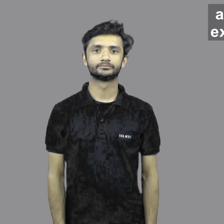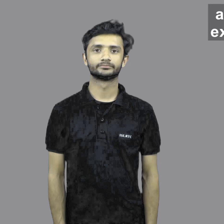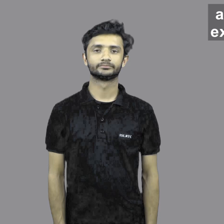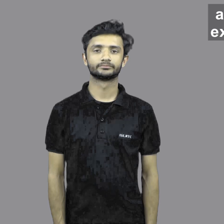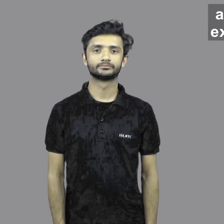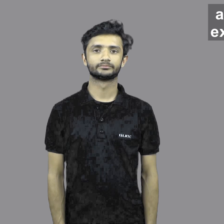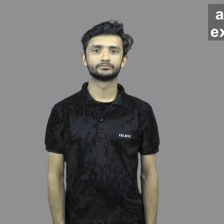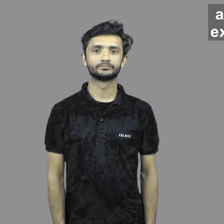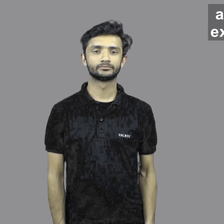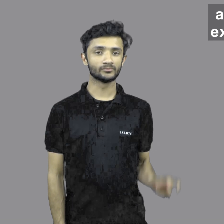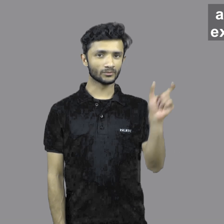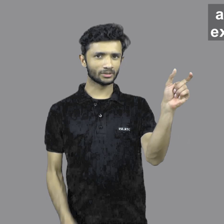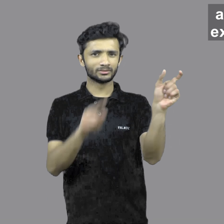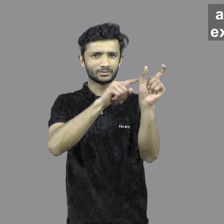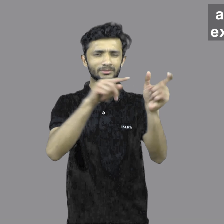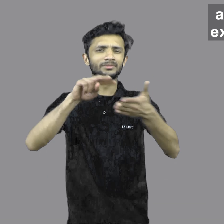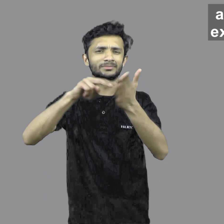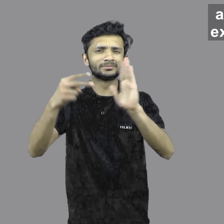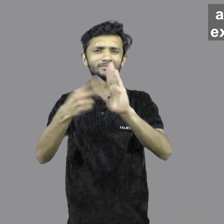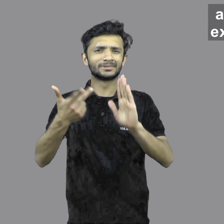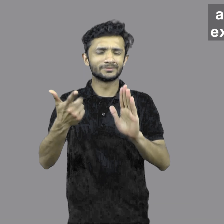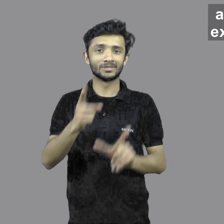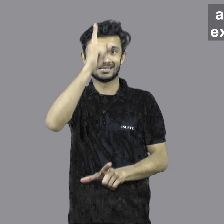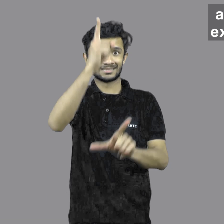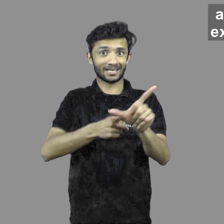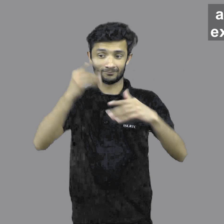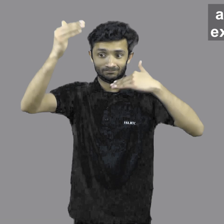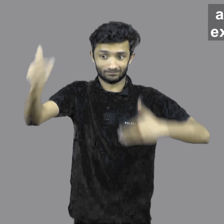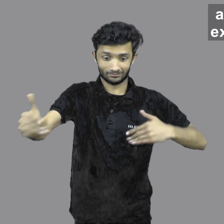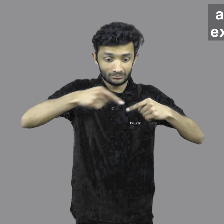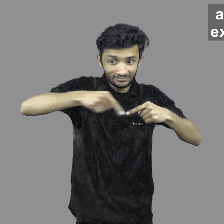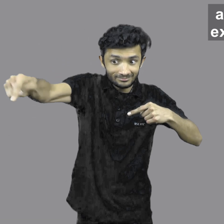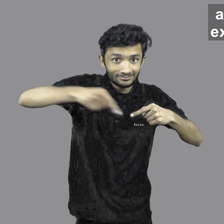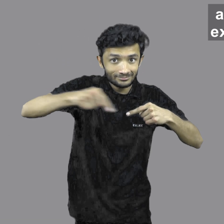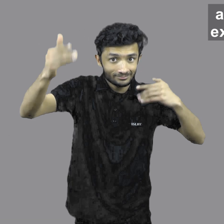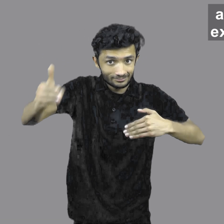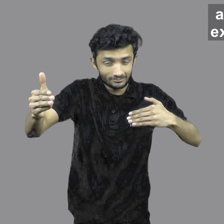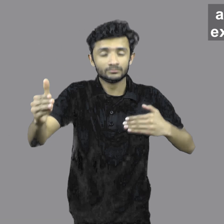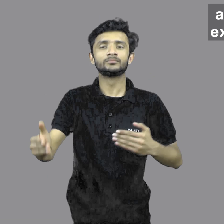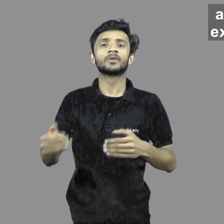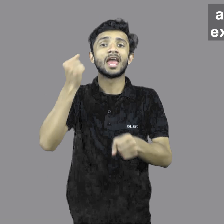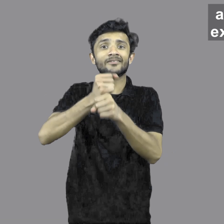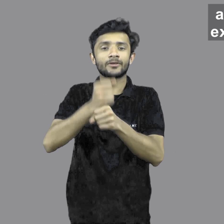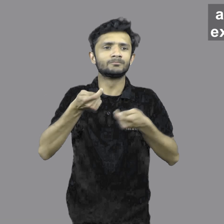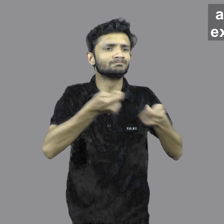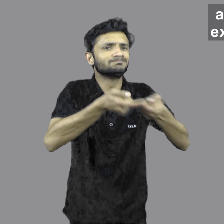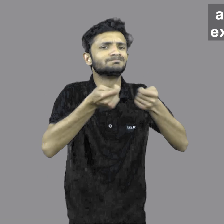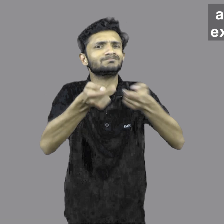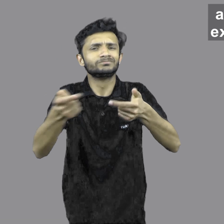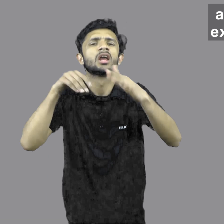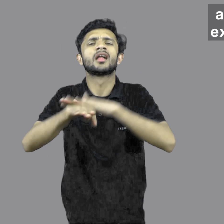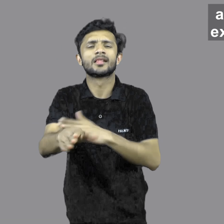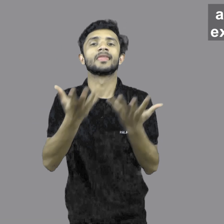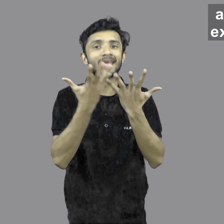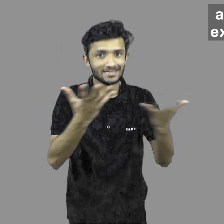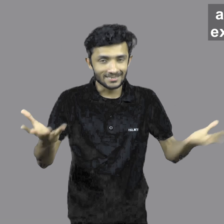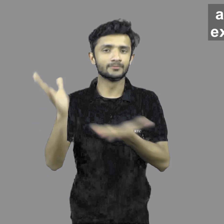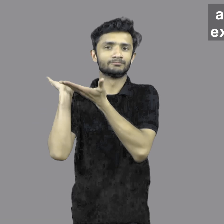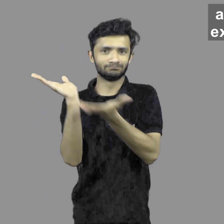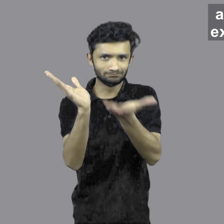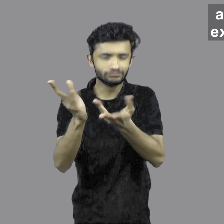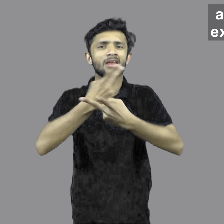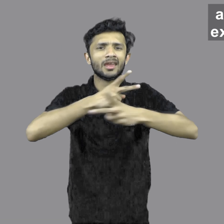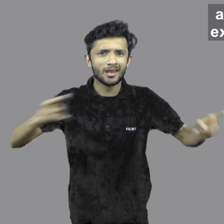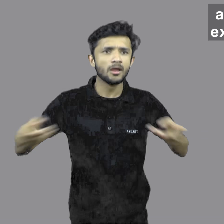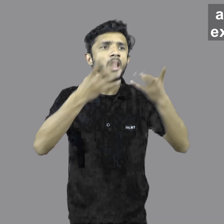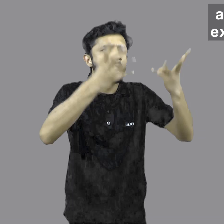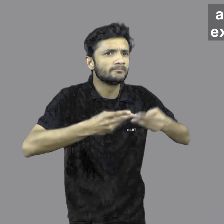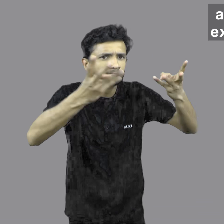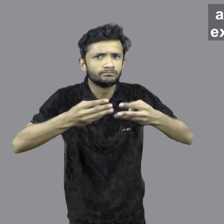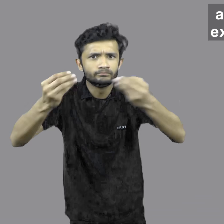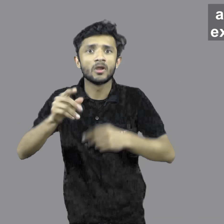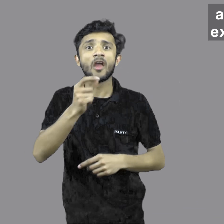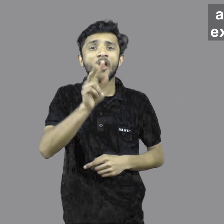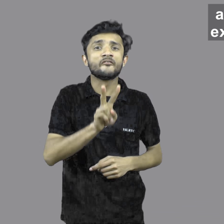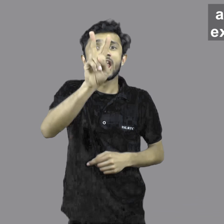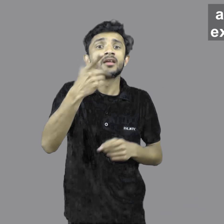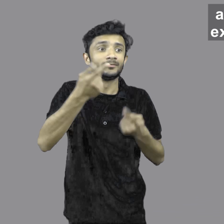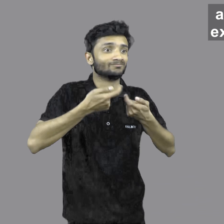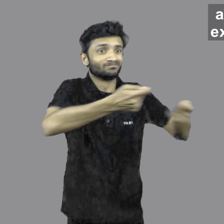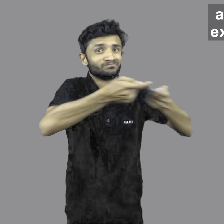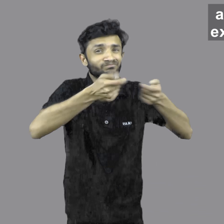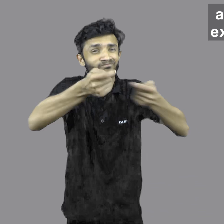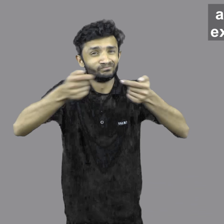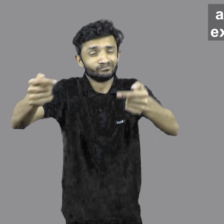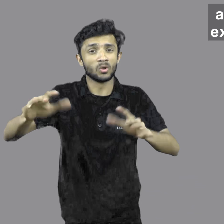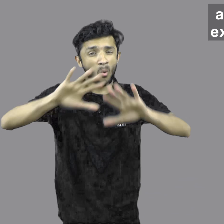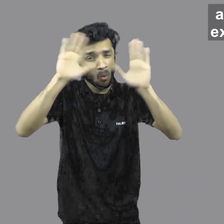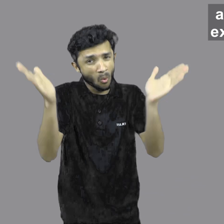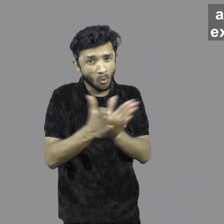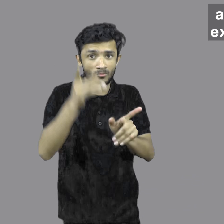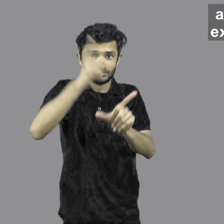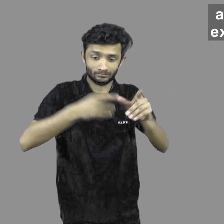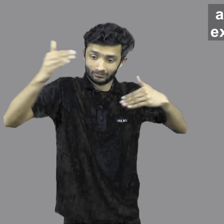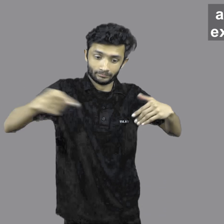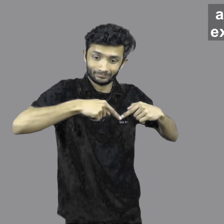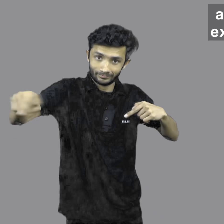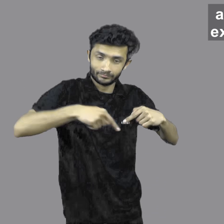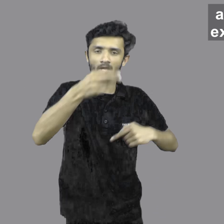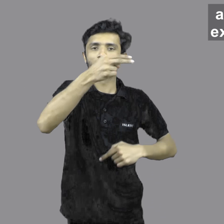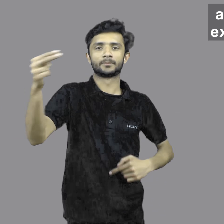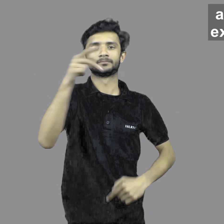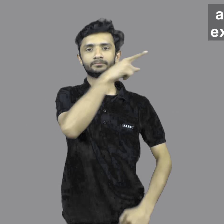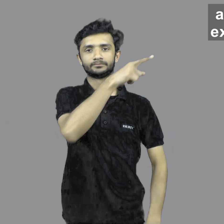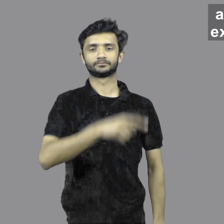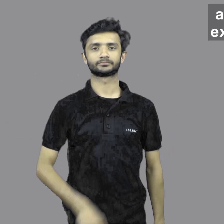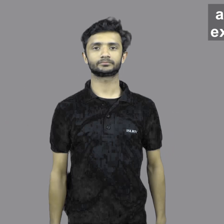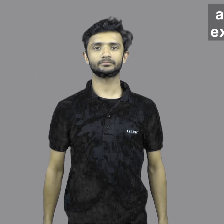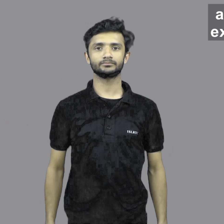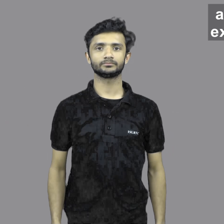Aggregate expenditure